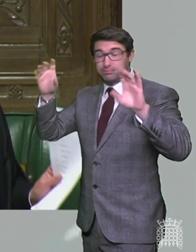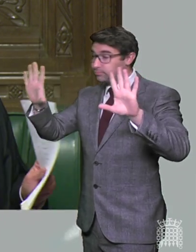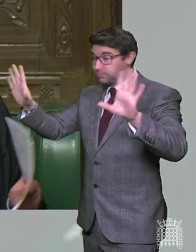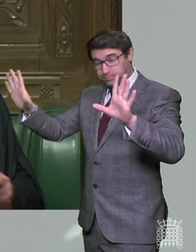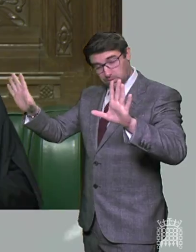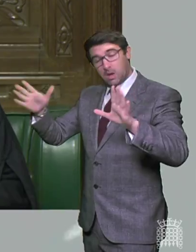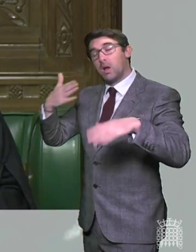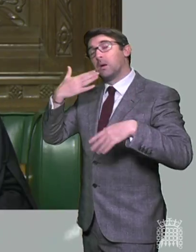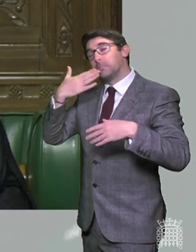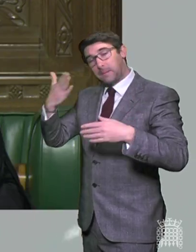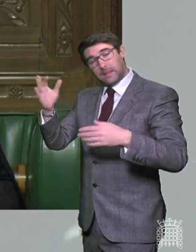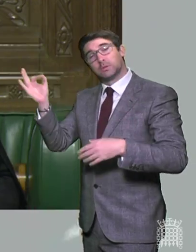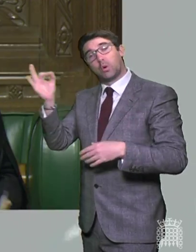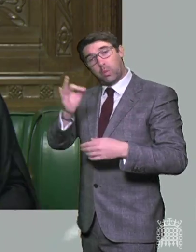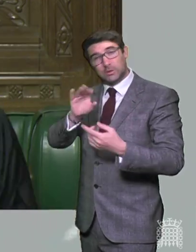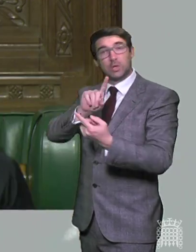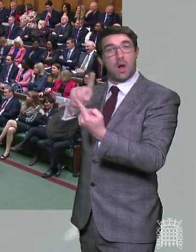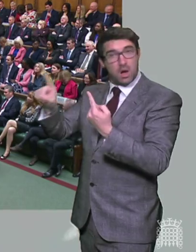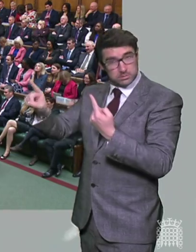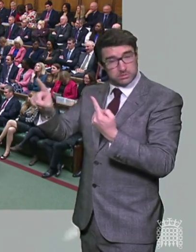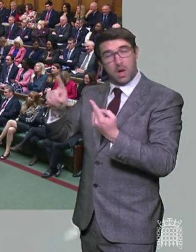Let us hear the questions and the answers.